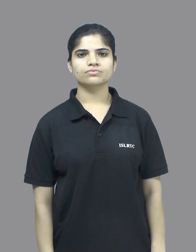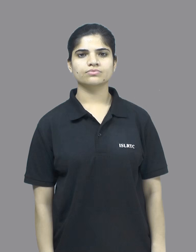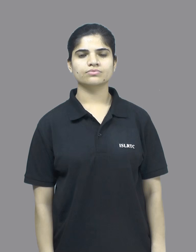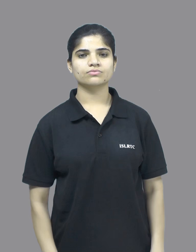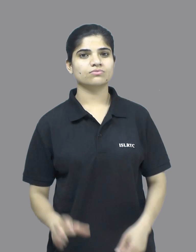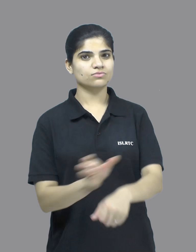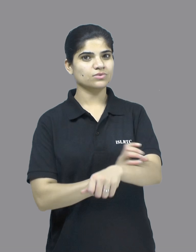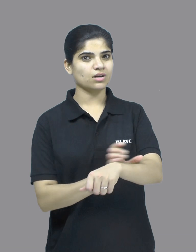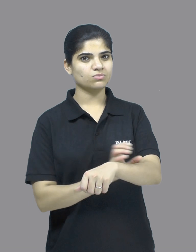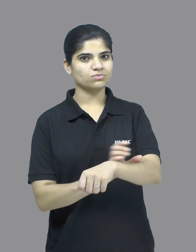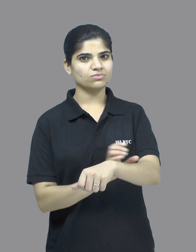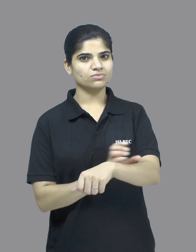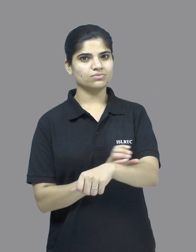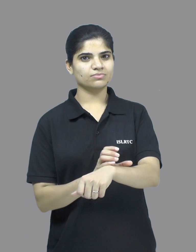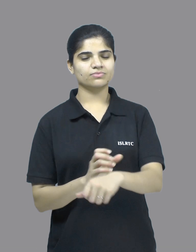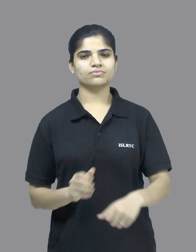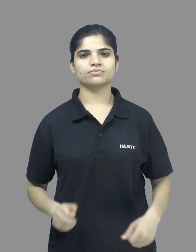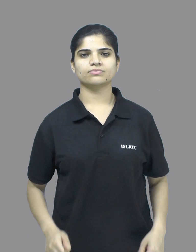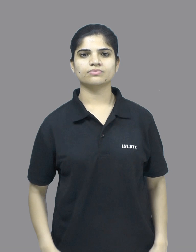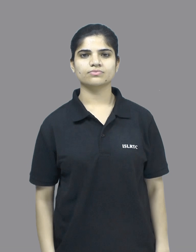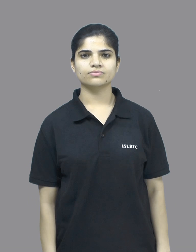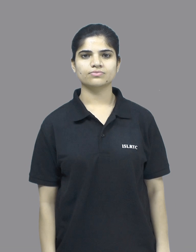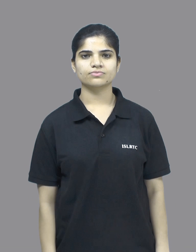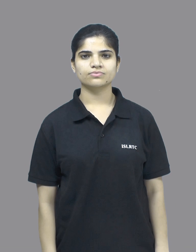Soap